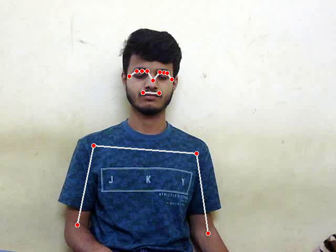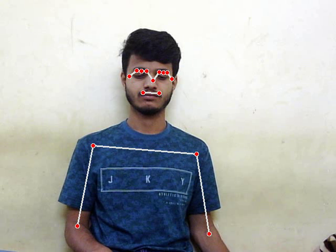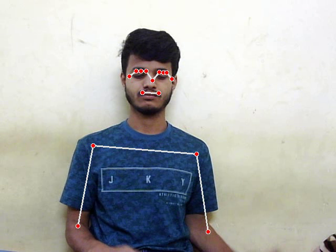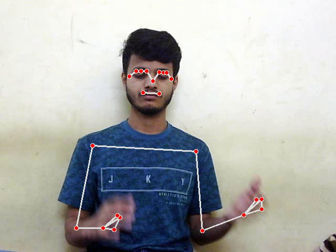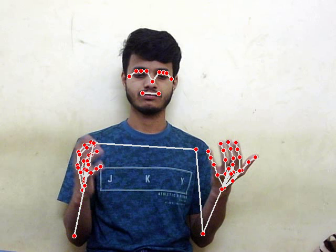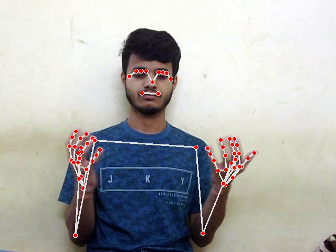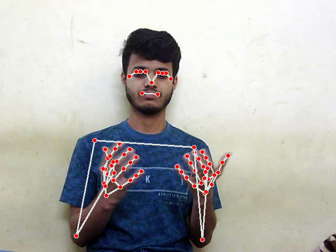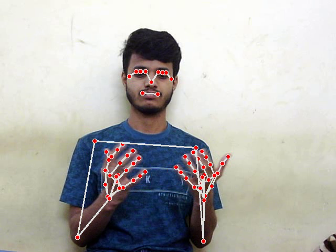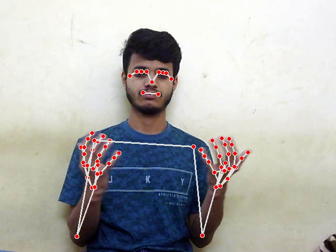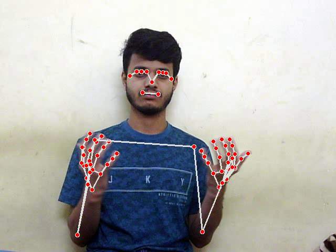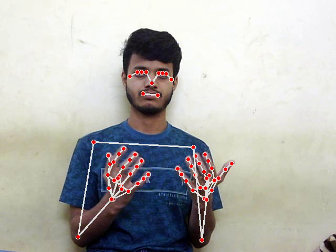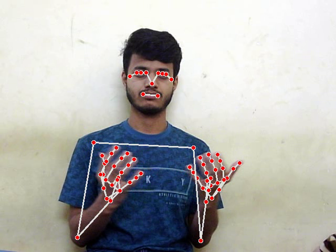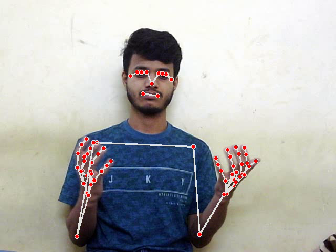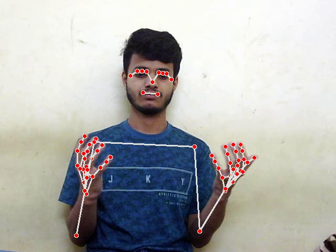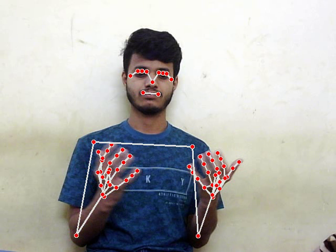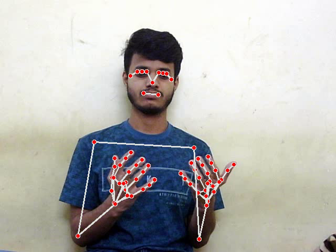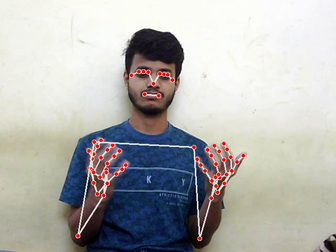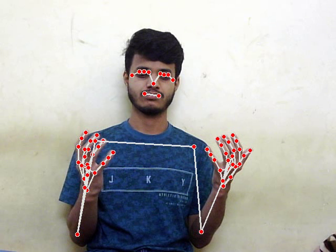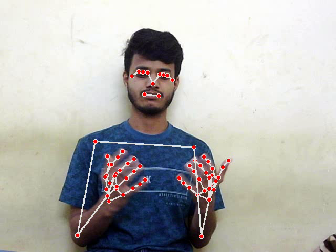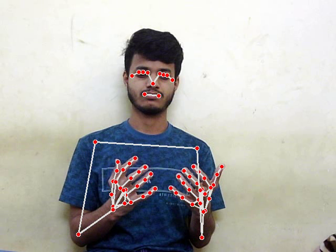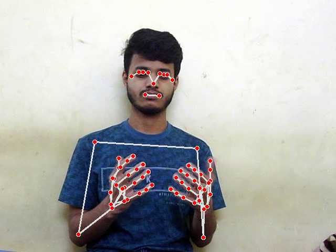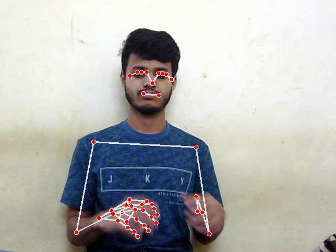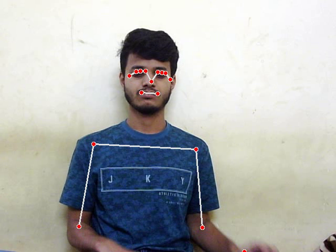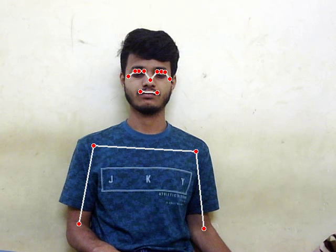what